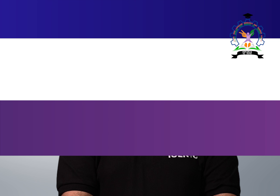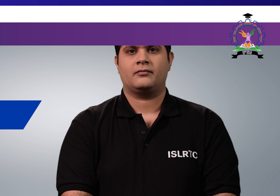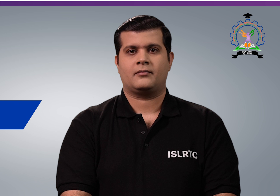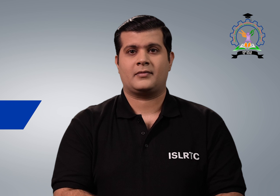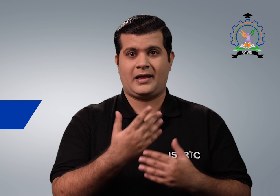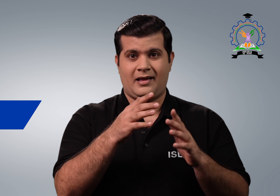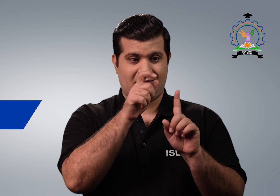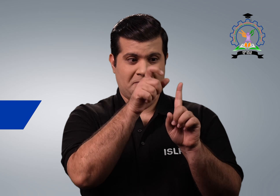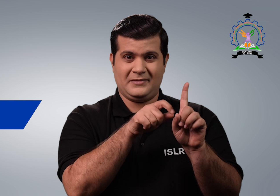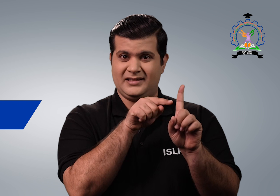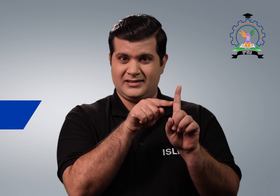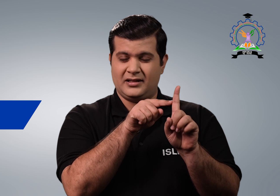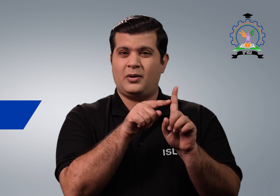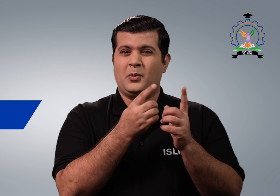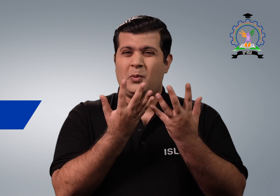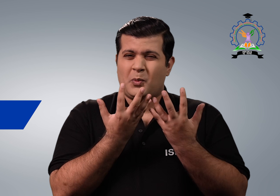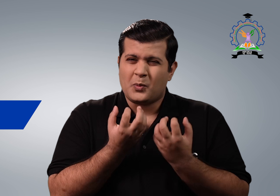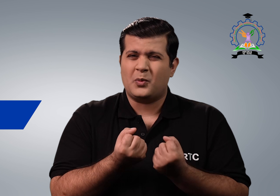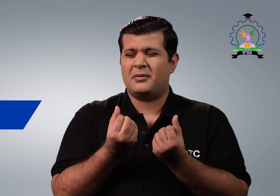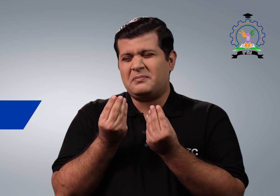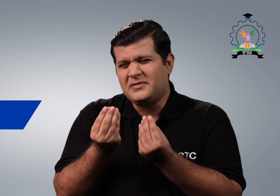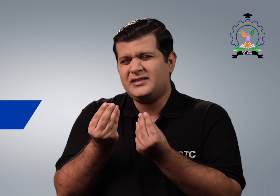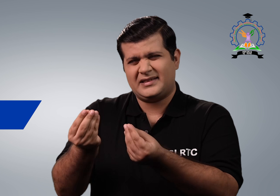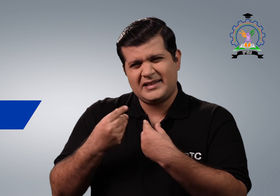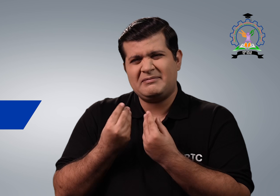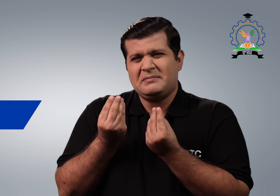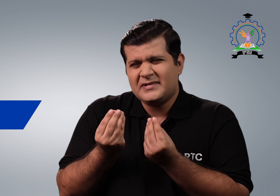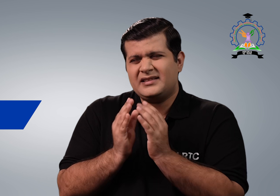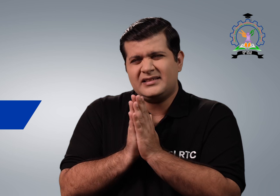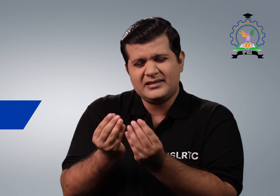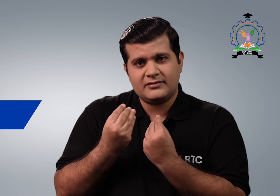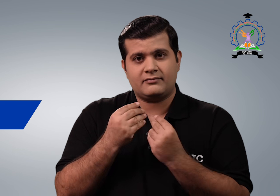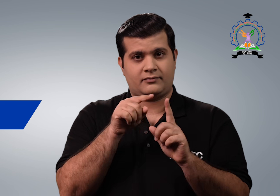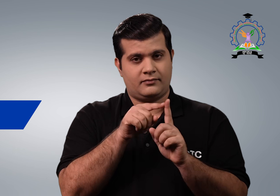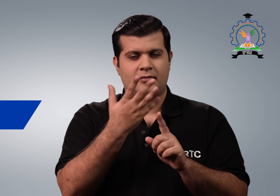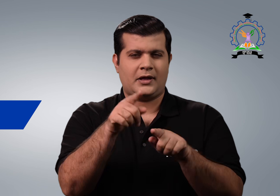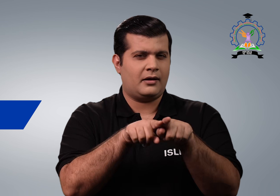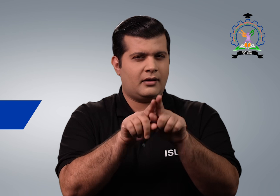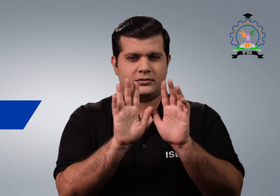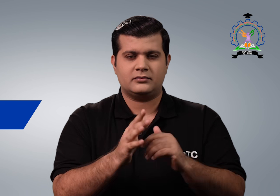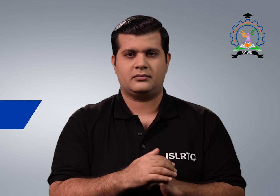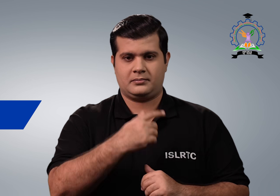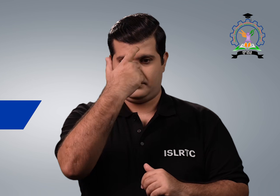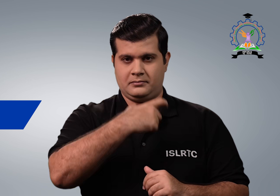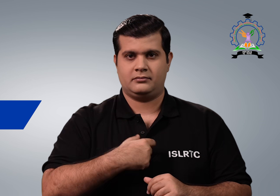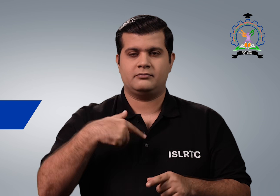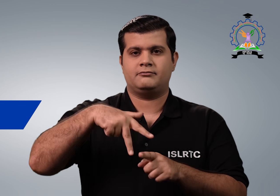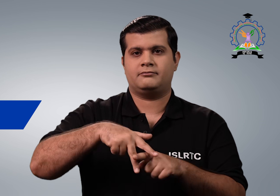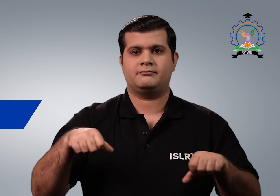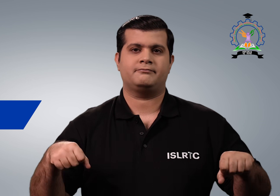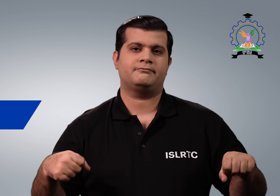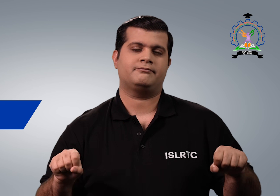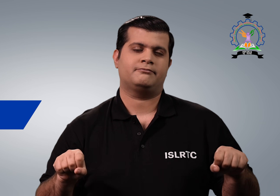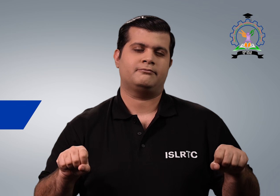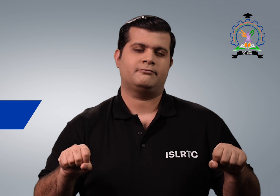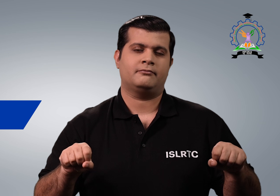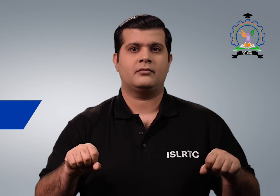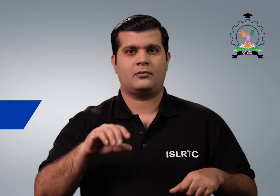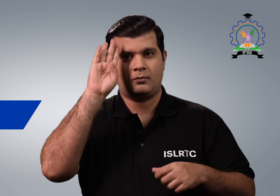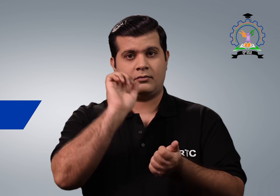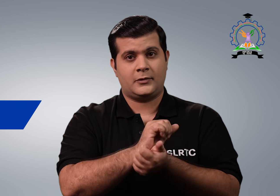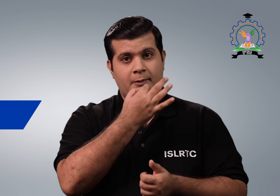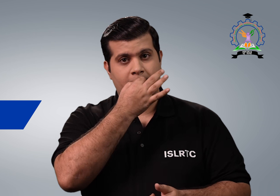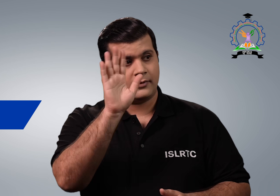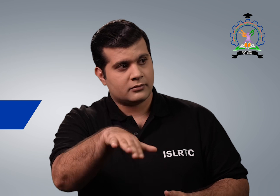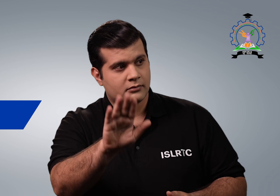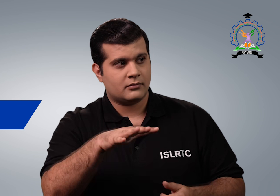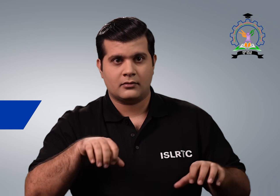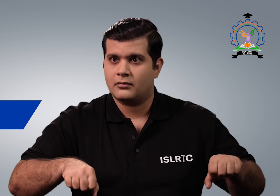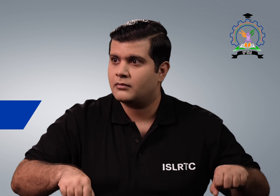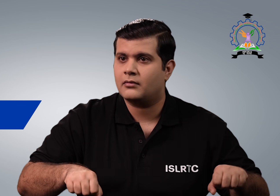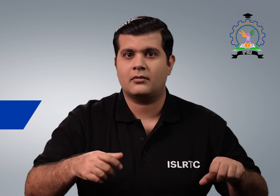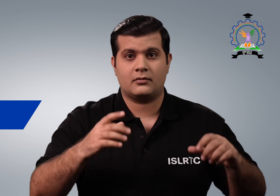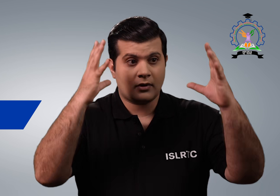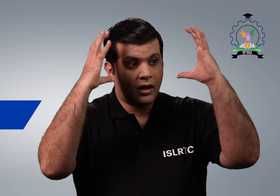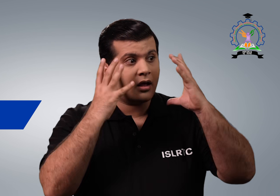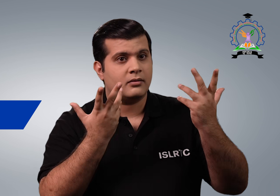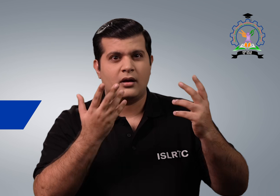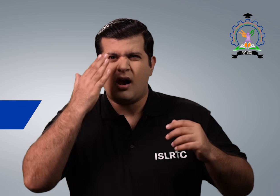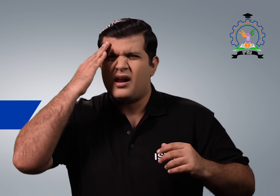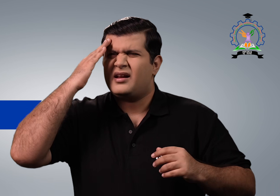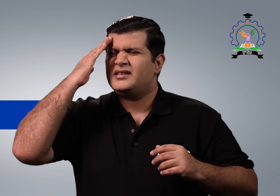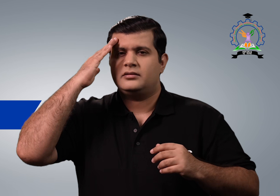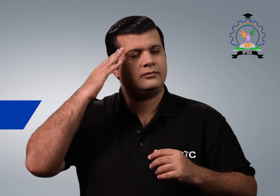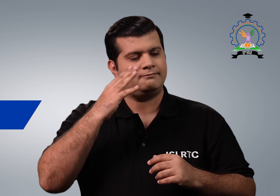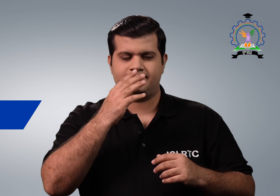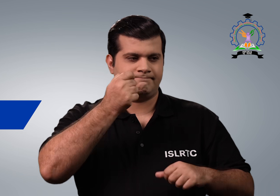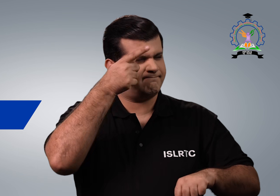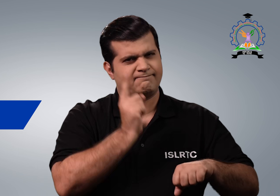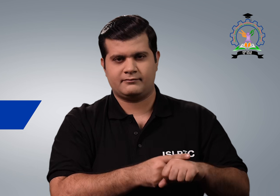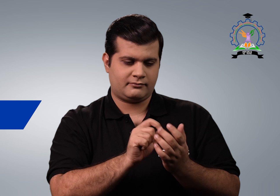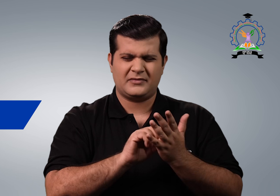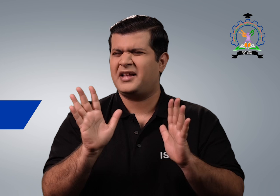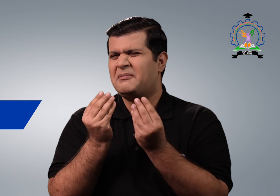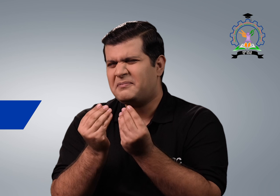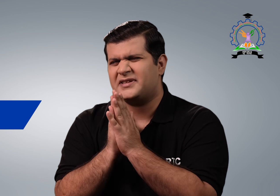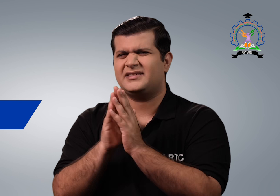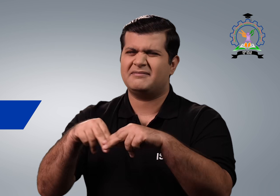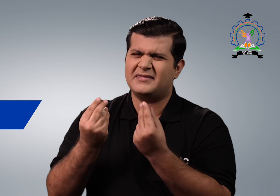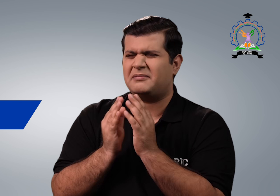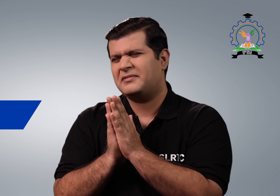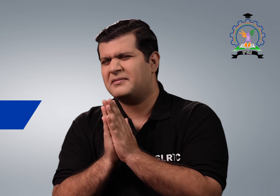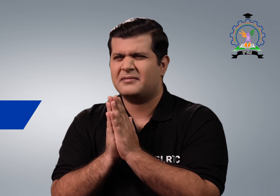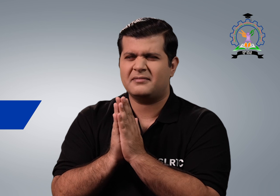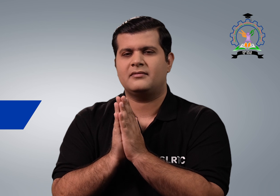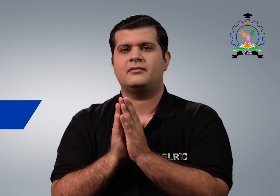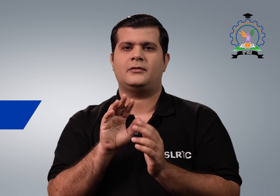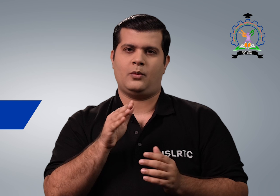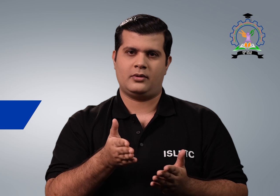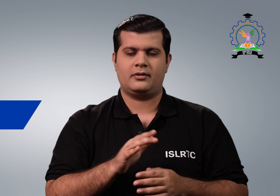When a person is asking for something desperately. For example, you are on the bike and are stopped by the traffic police. The police fines you for not wearing the helmet. You beg them to excuse you.